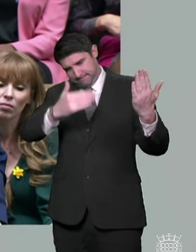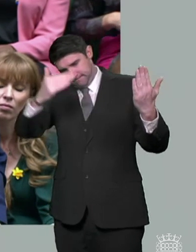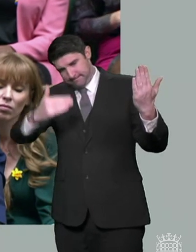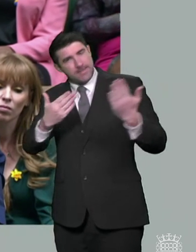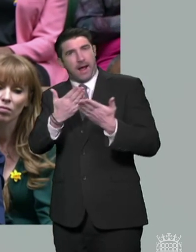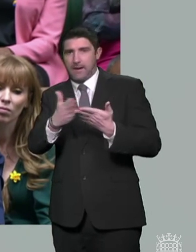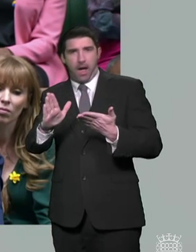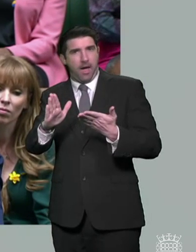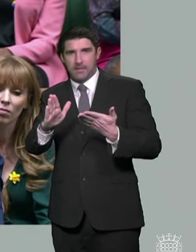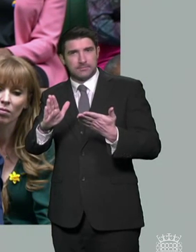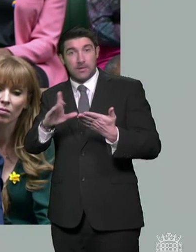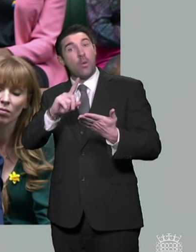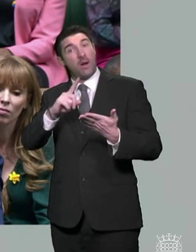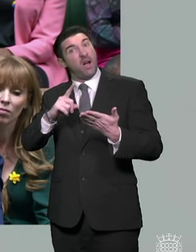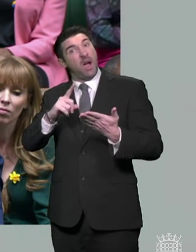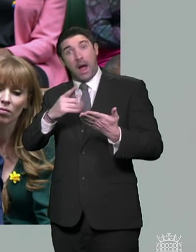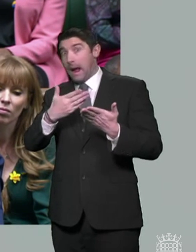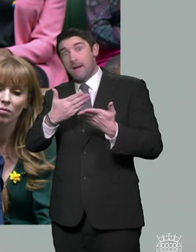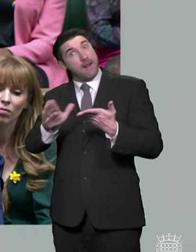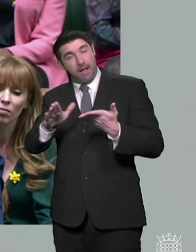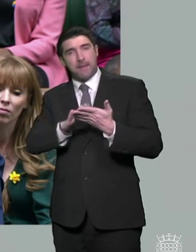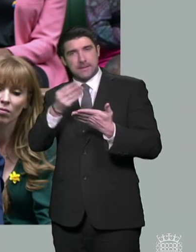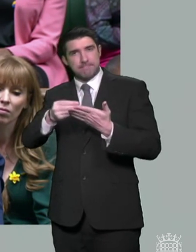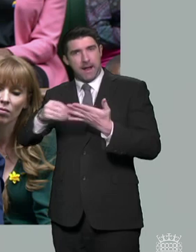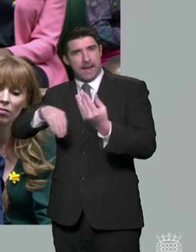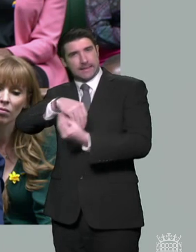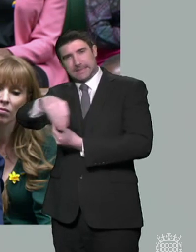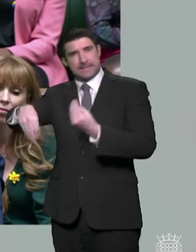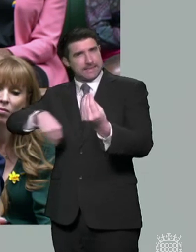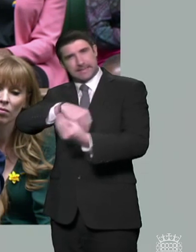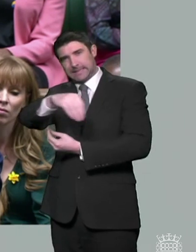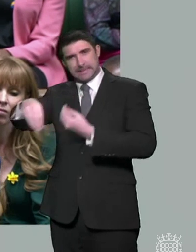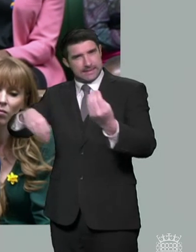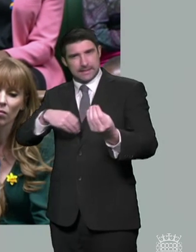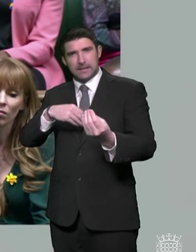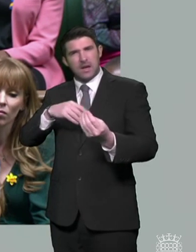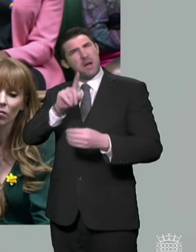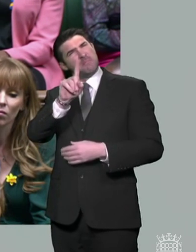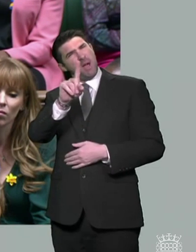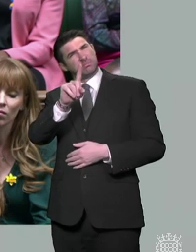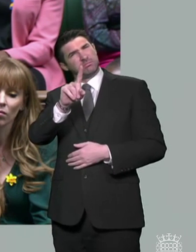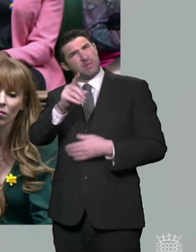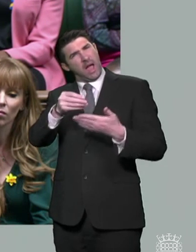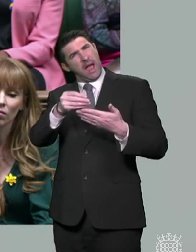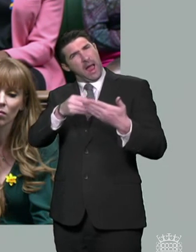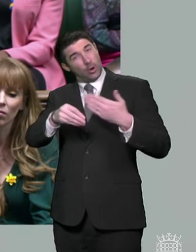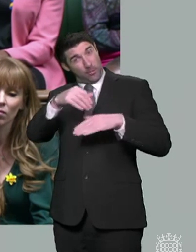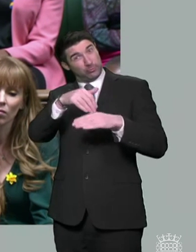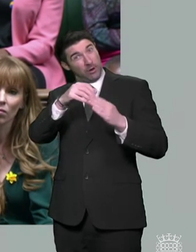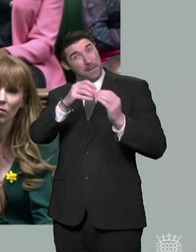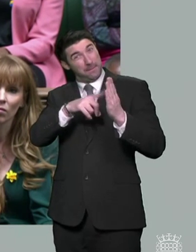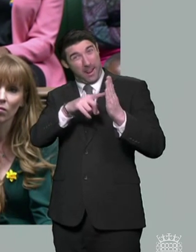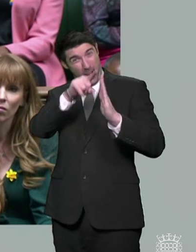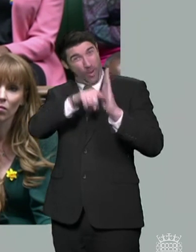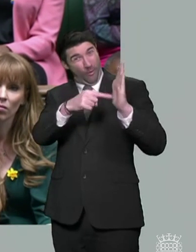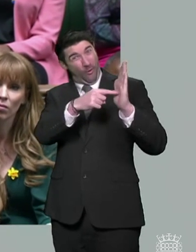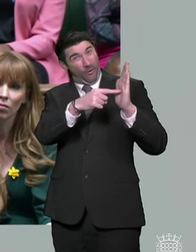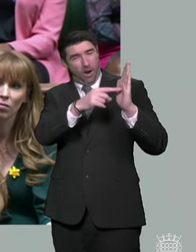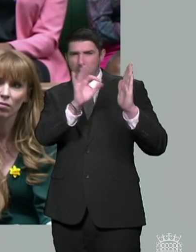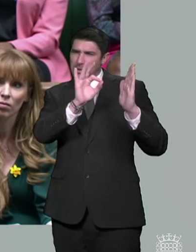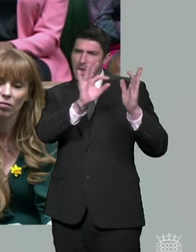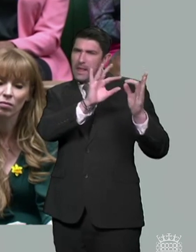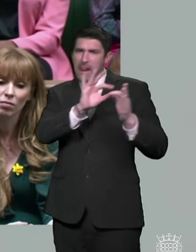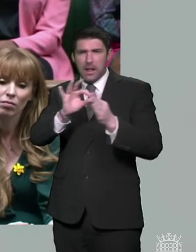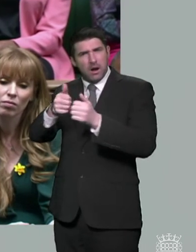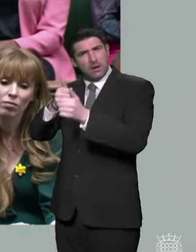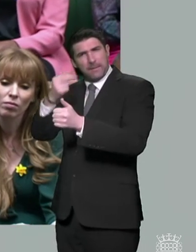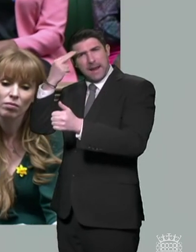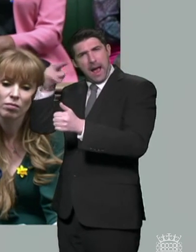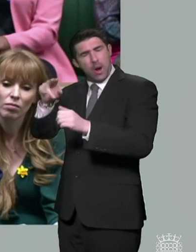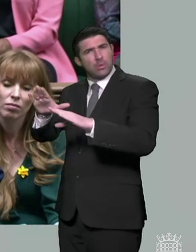But the same Department, on the very same day, published an economic crime Bill that did nothing to address that, leaving Companies House untouched and still exploited.